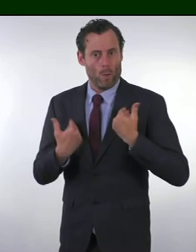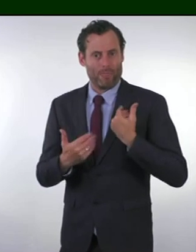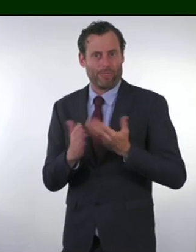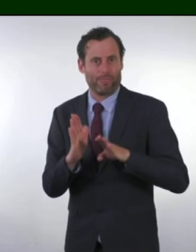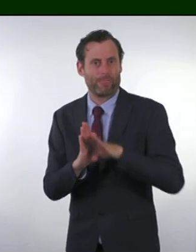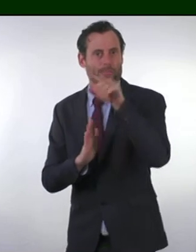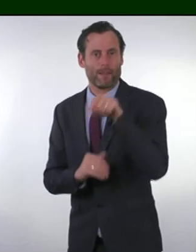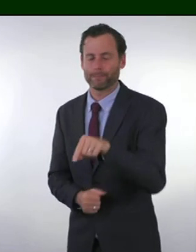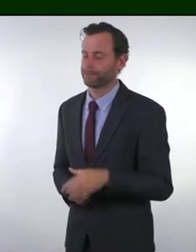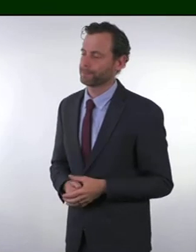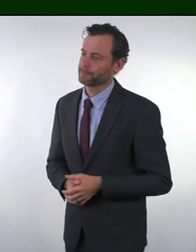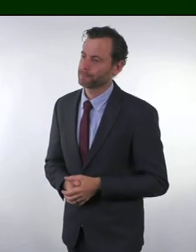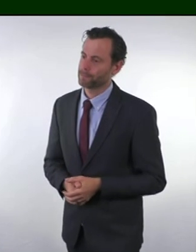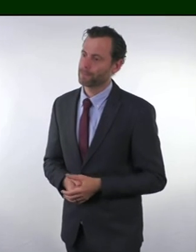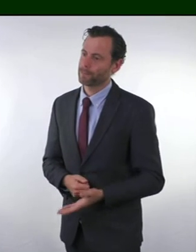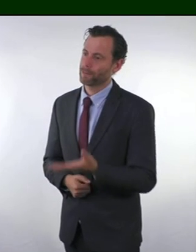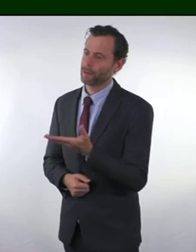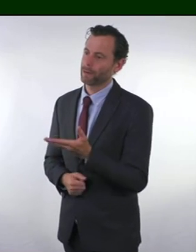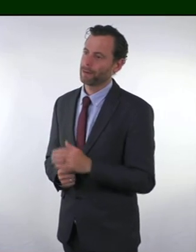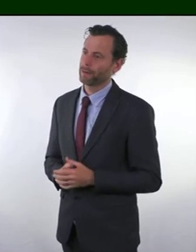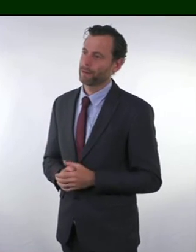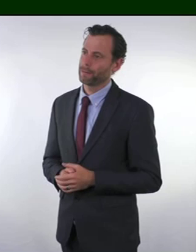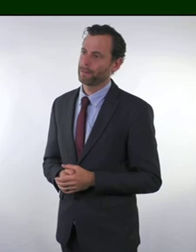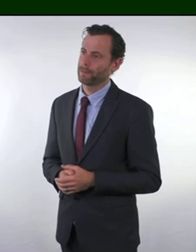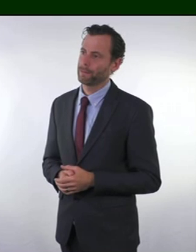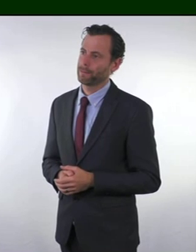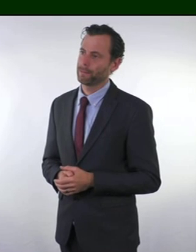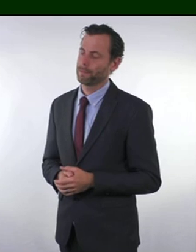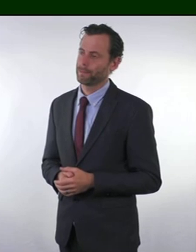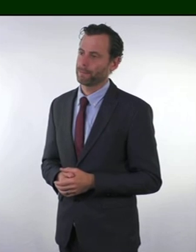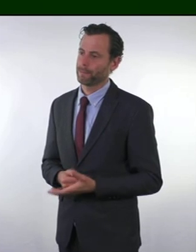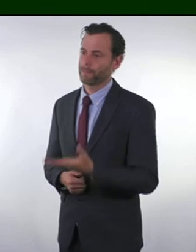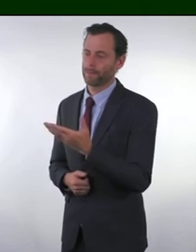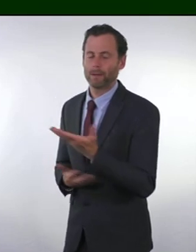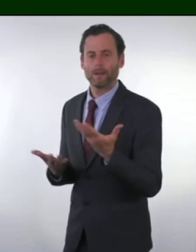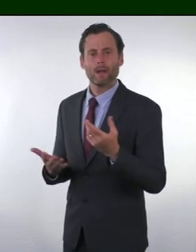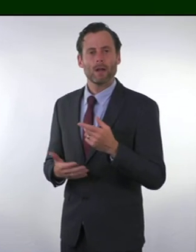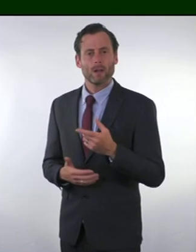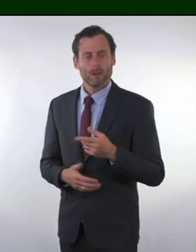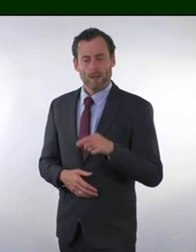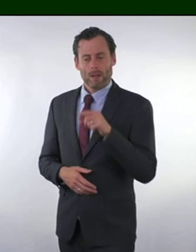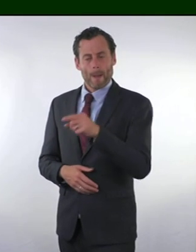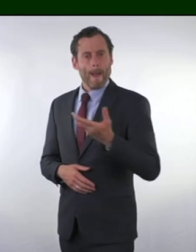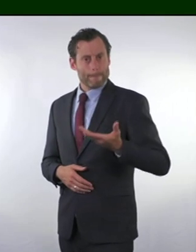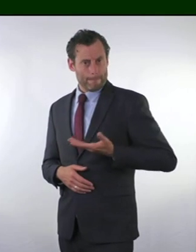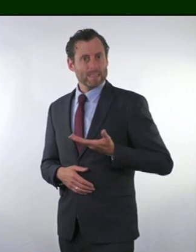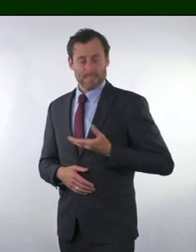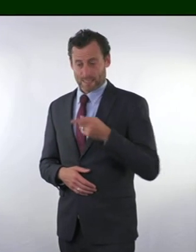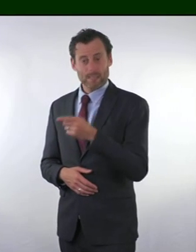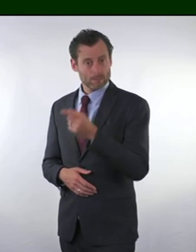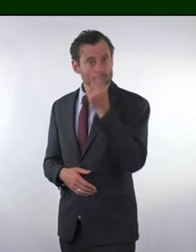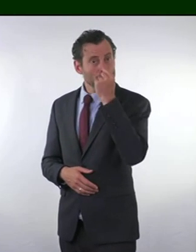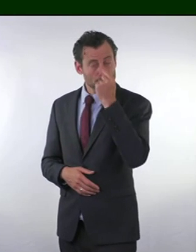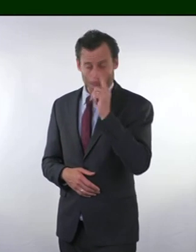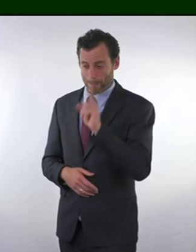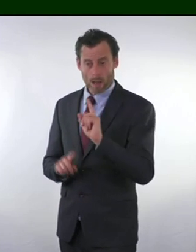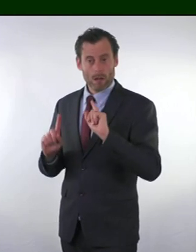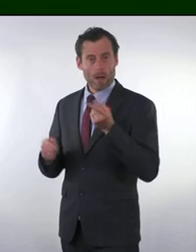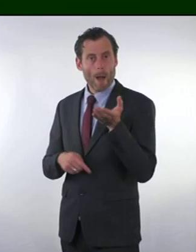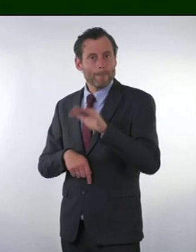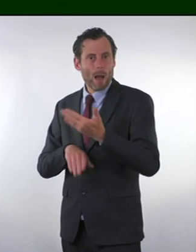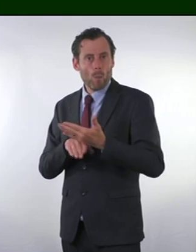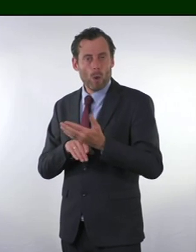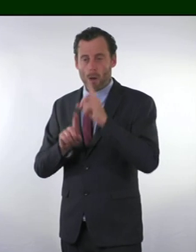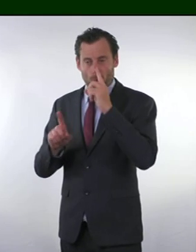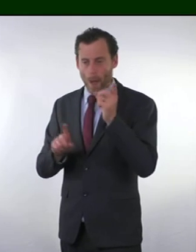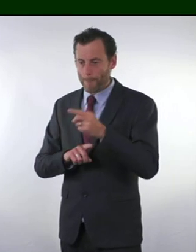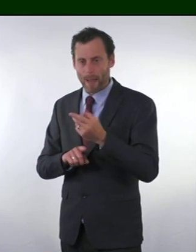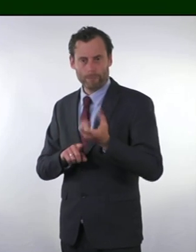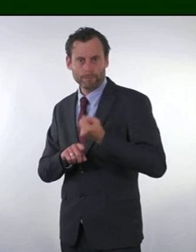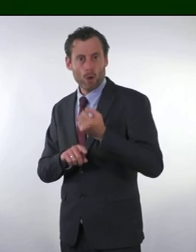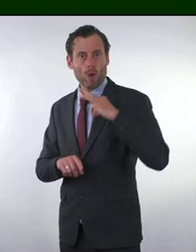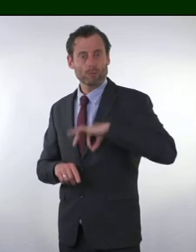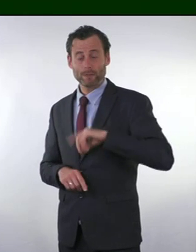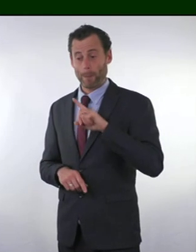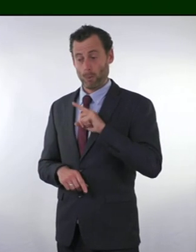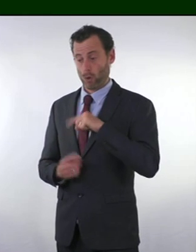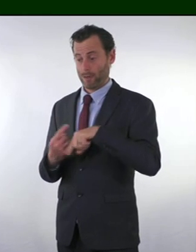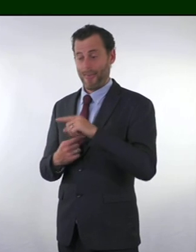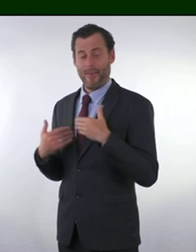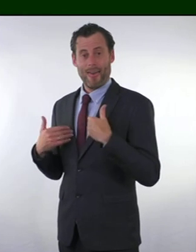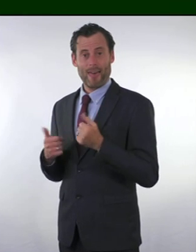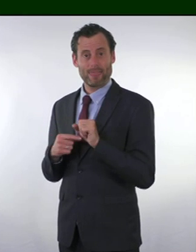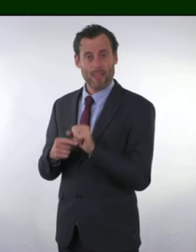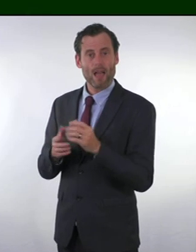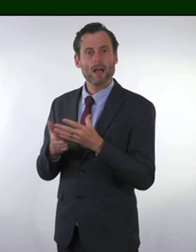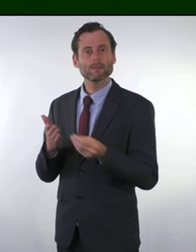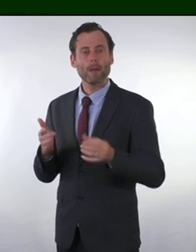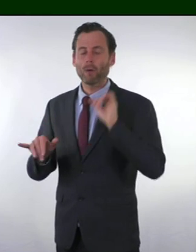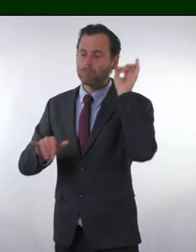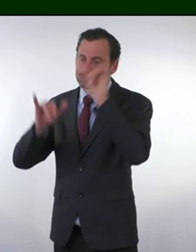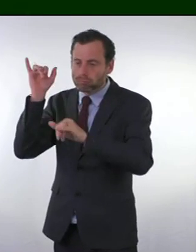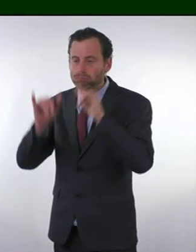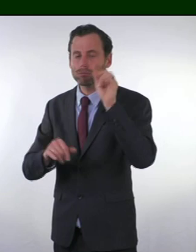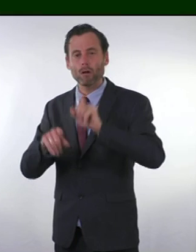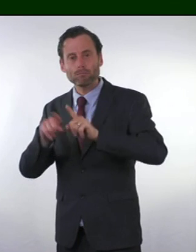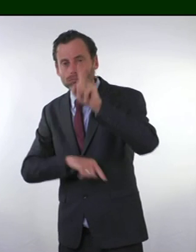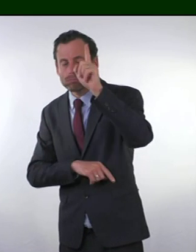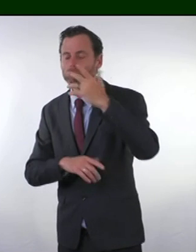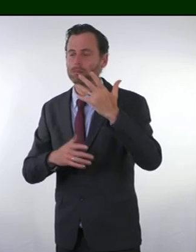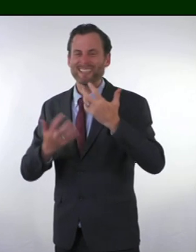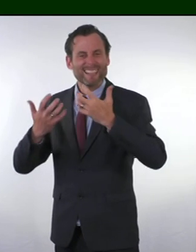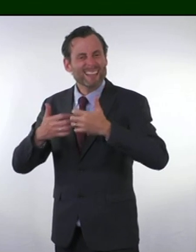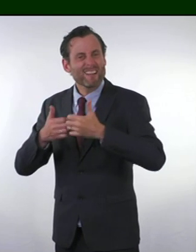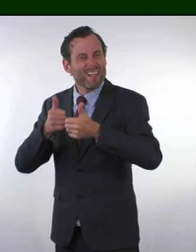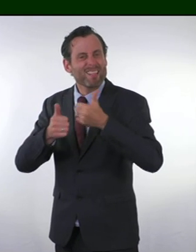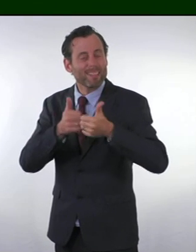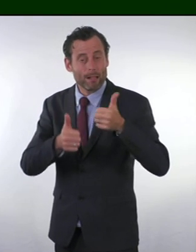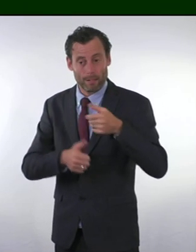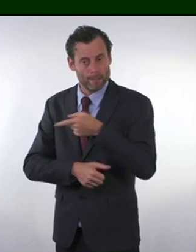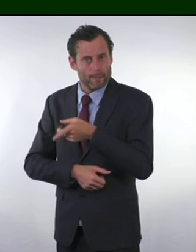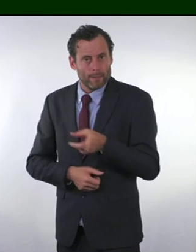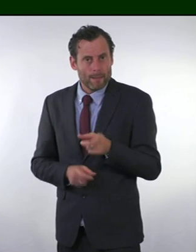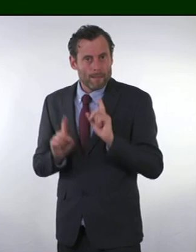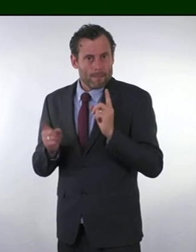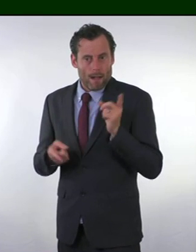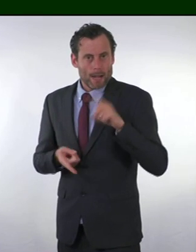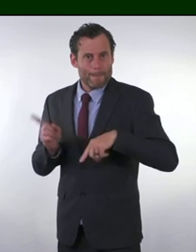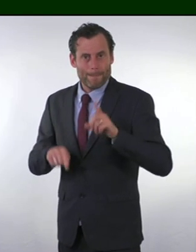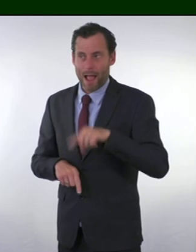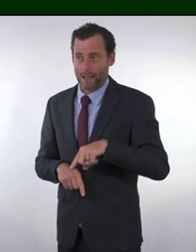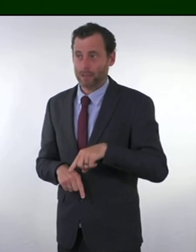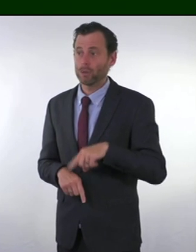Does the Chancellor agree that it makes no sense to withdraw support from businesses that are viable but cannot work at all at present, or cannot work profitably because of the ongoing effects of health restrictions, such as in aviation, aerospace manufacturing and technical production companies, all of which I have in my constituency?